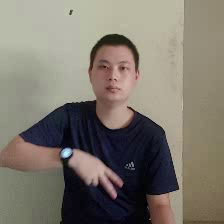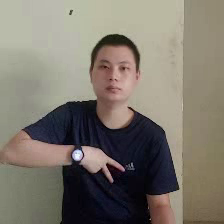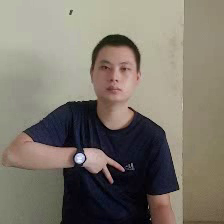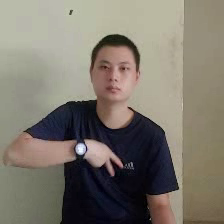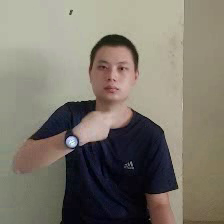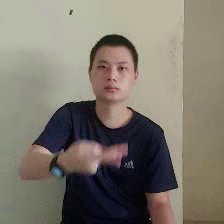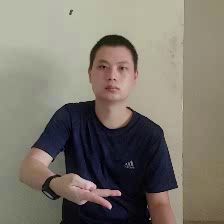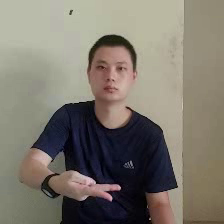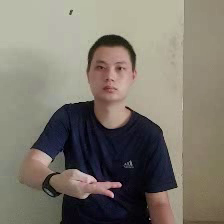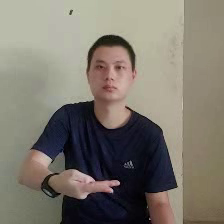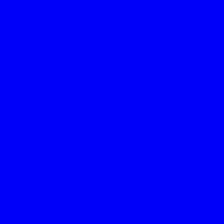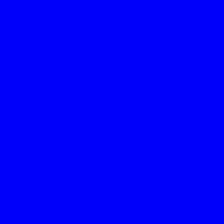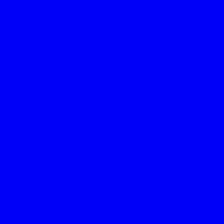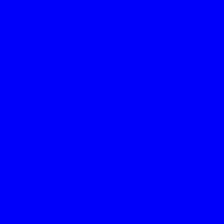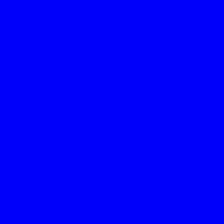Hy sinh